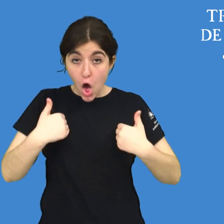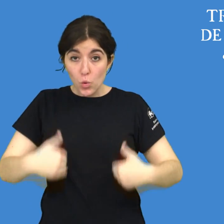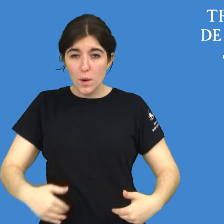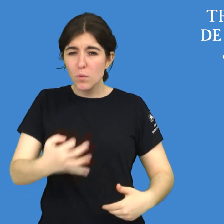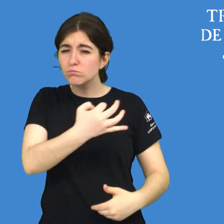cuerpo